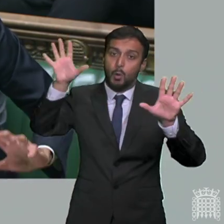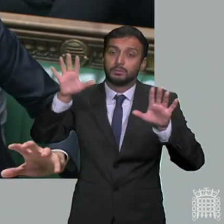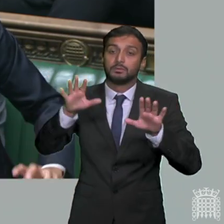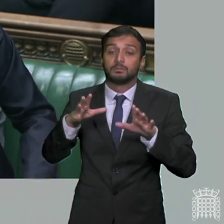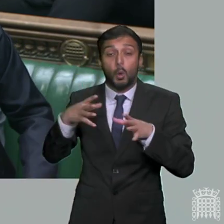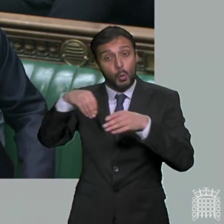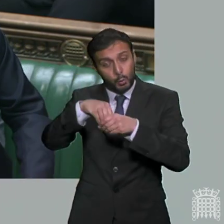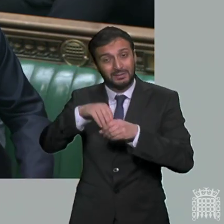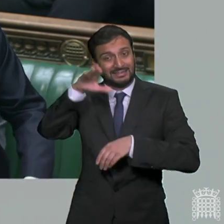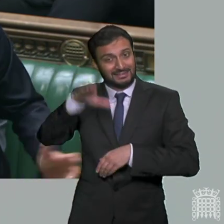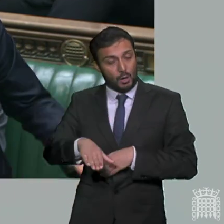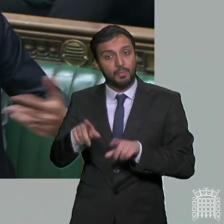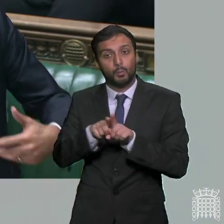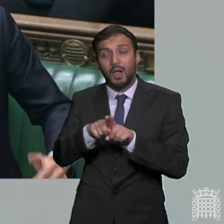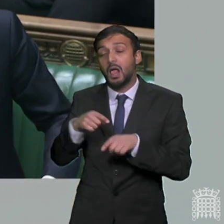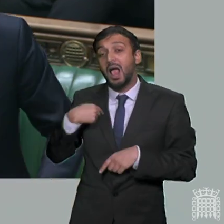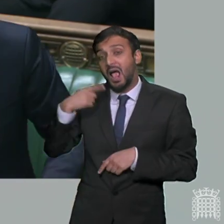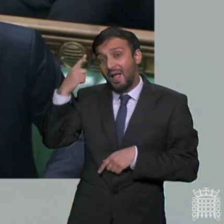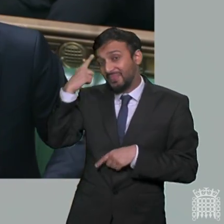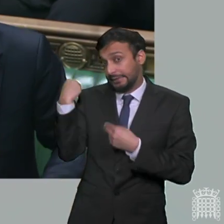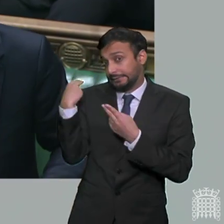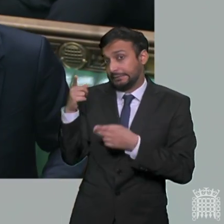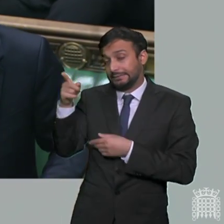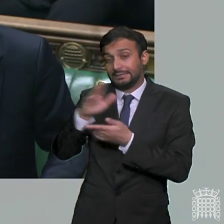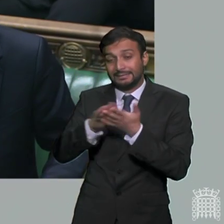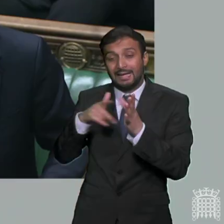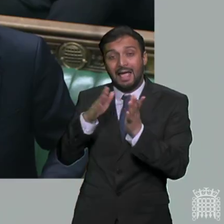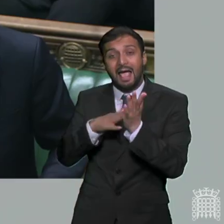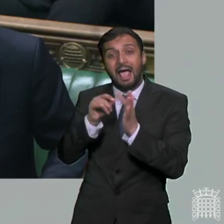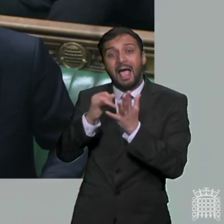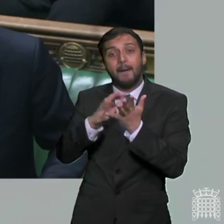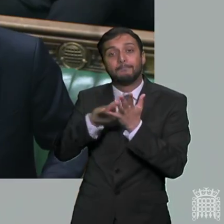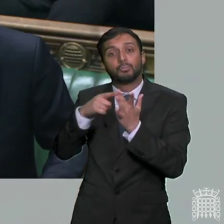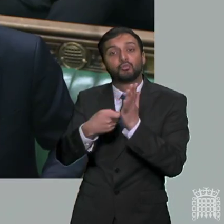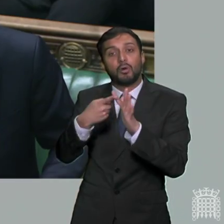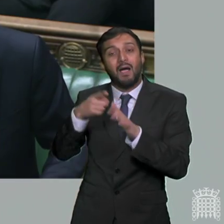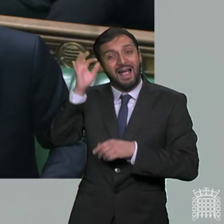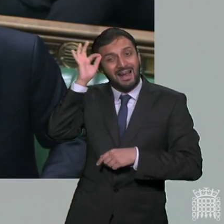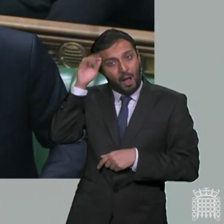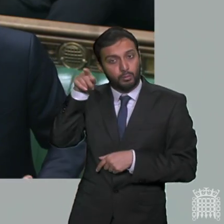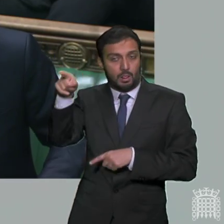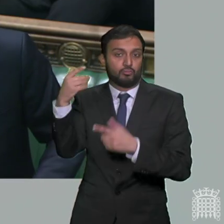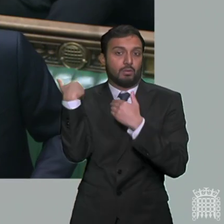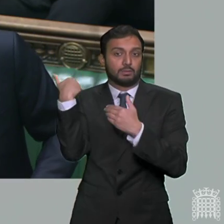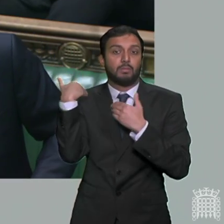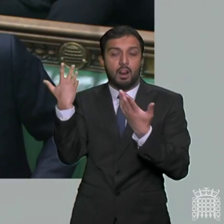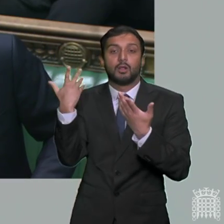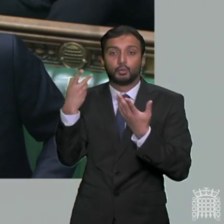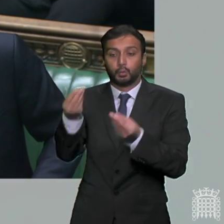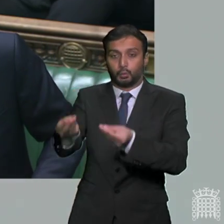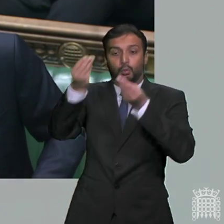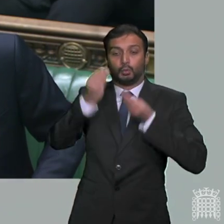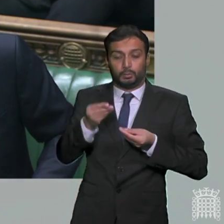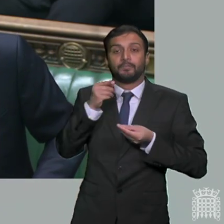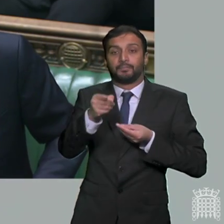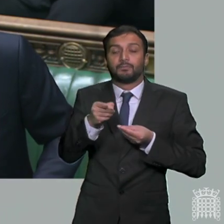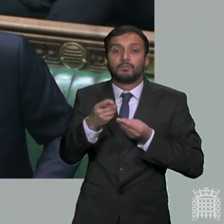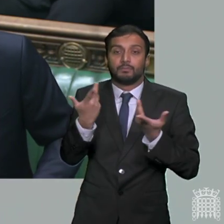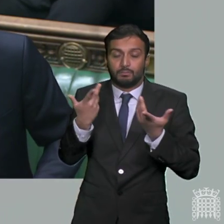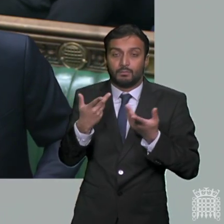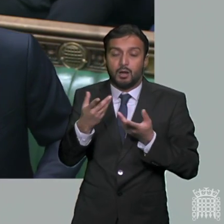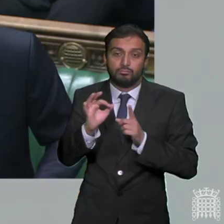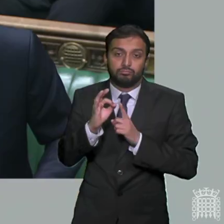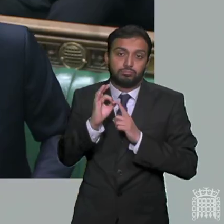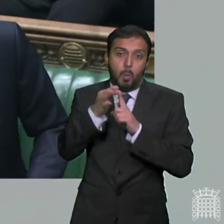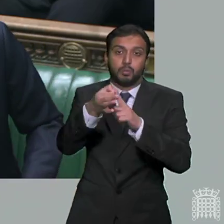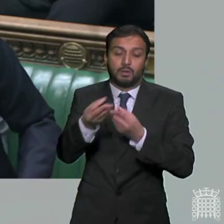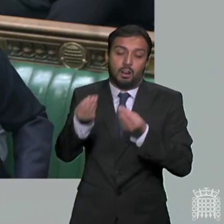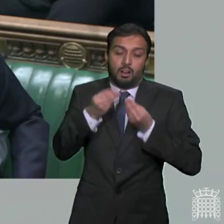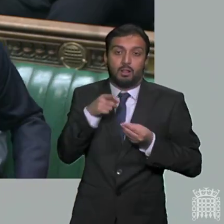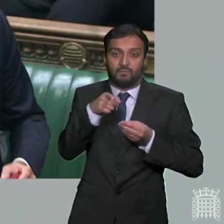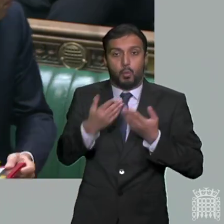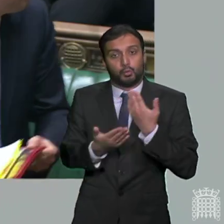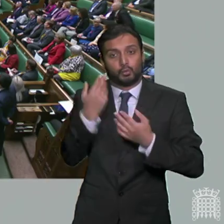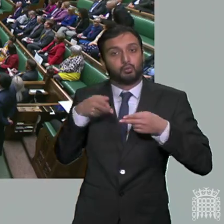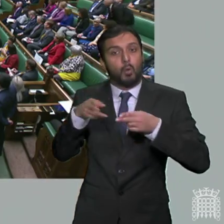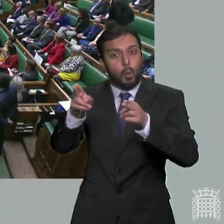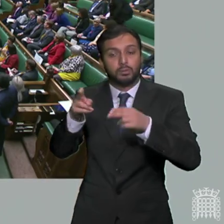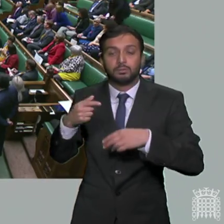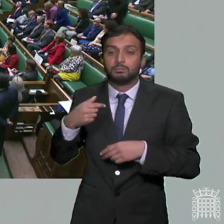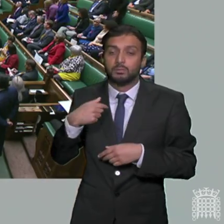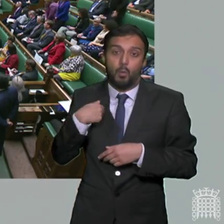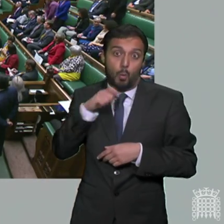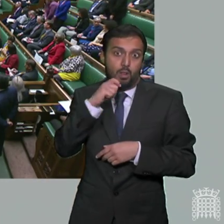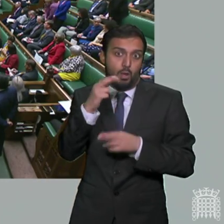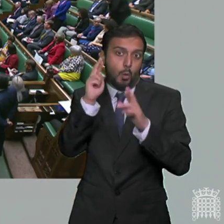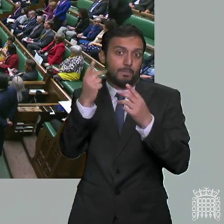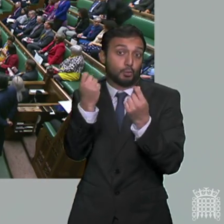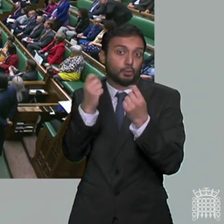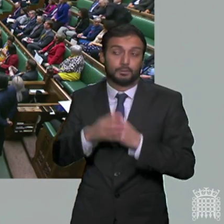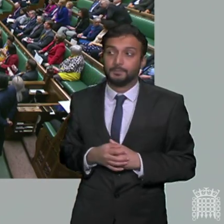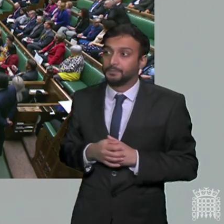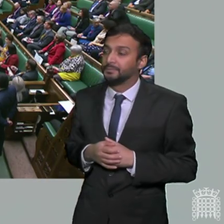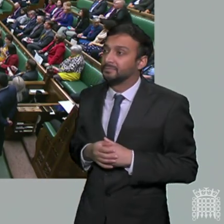I understand that it is for Hampshire County Council to bring forward the proposal for the bypass, which I hope it will do at the next funding opportunity, and I will ensure that my honourable Friend and the council have a meeting with a Transport Minister as soon as possible.